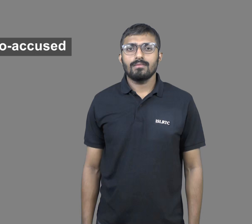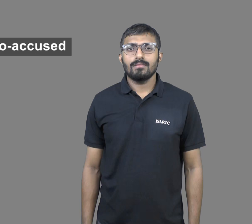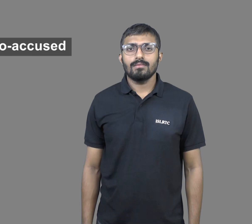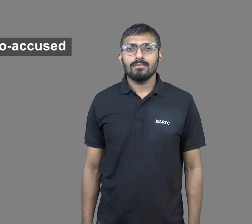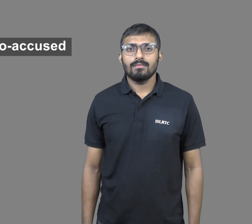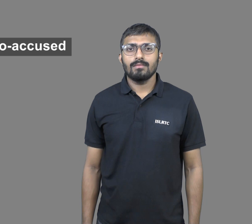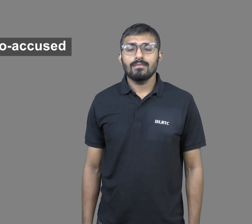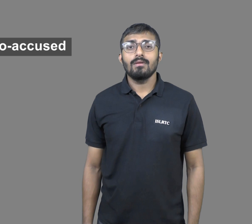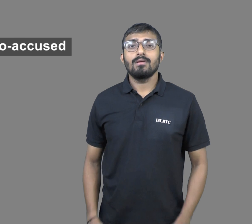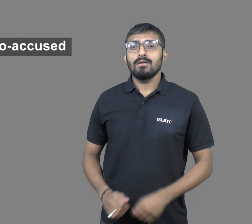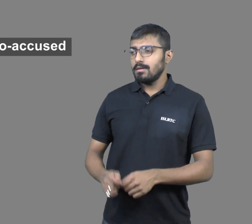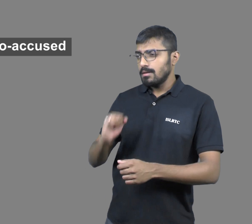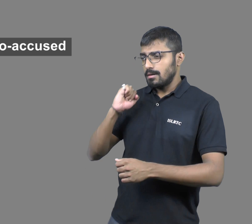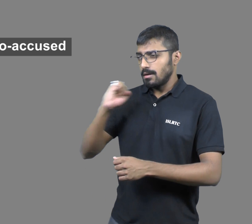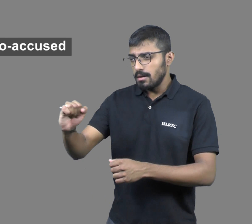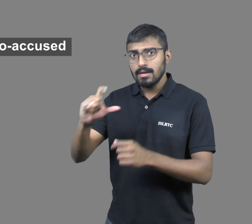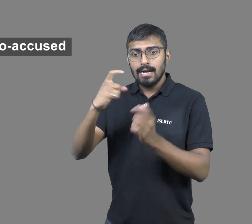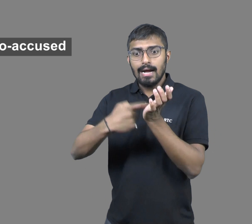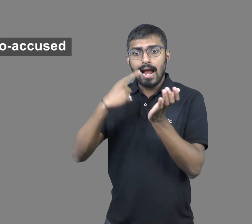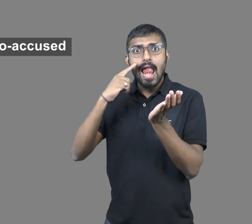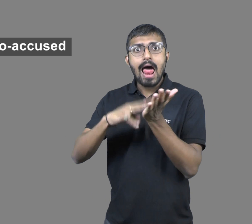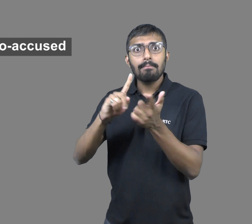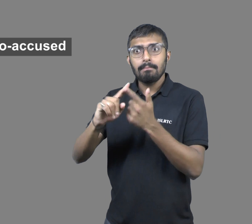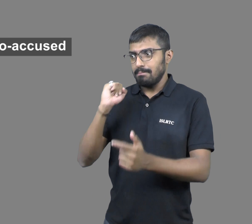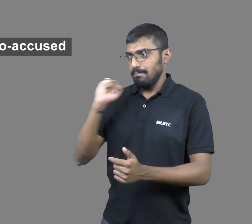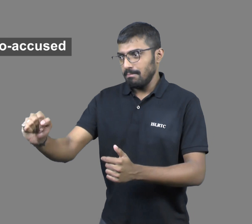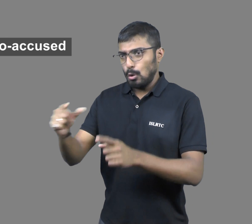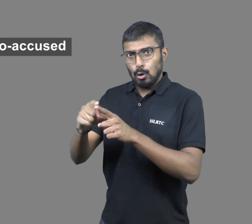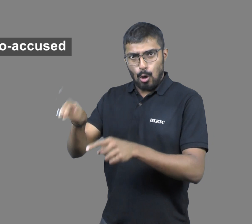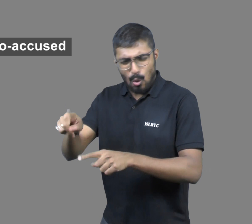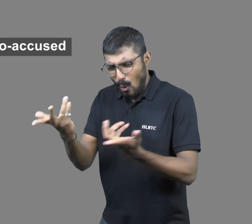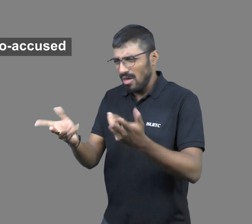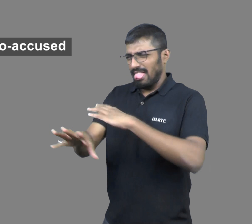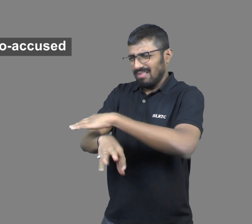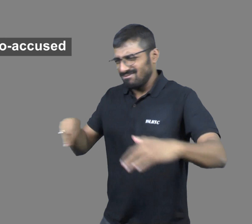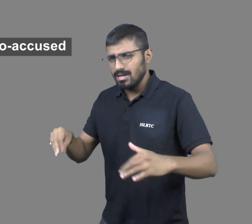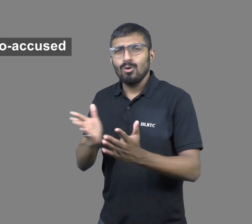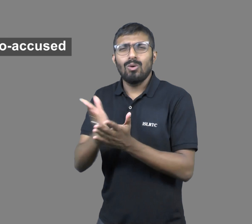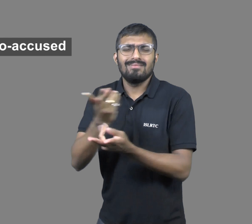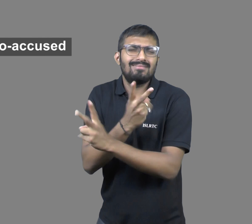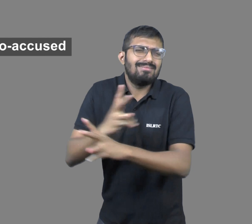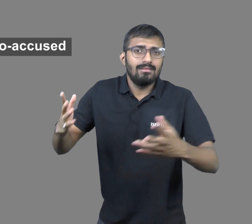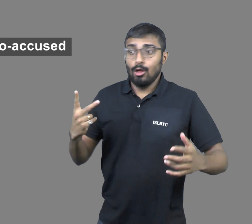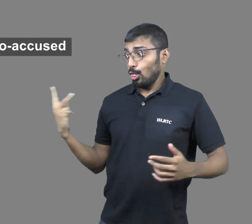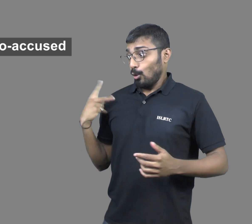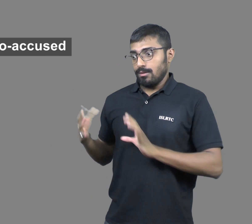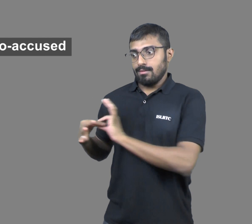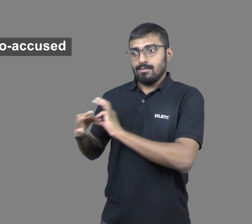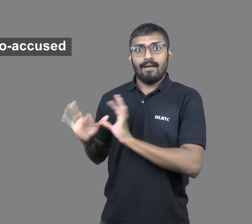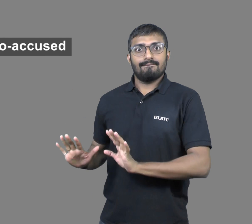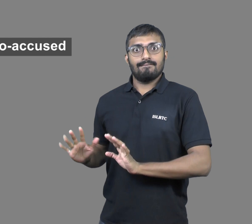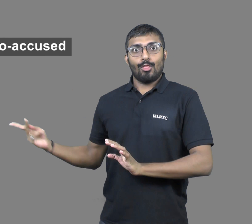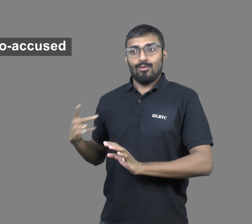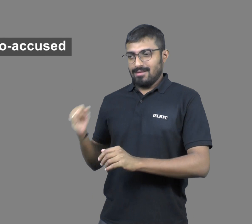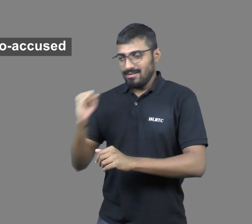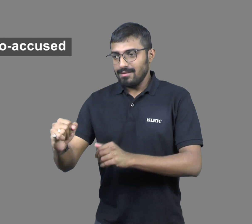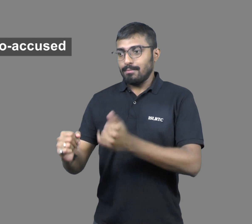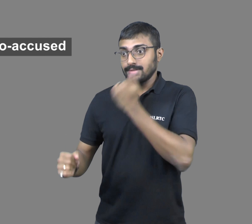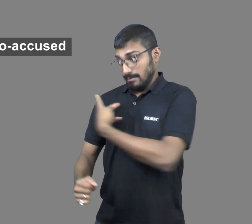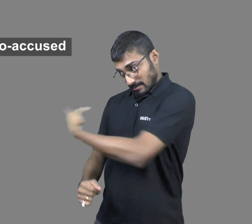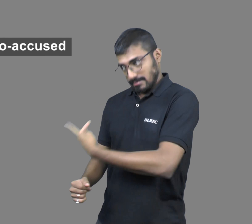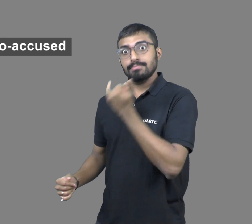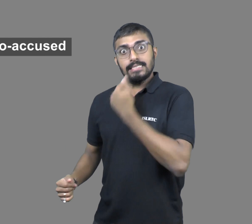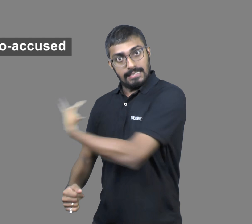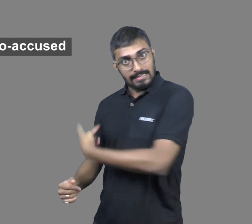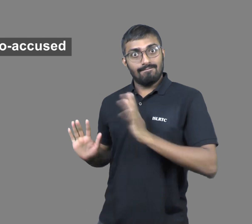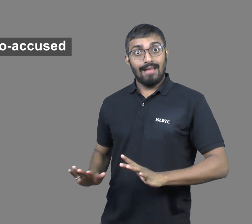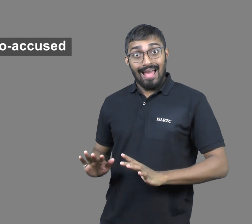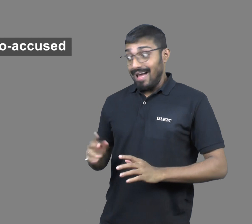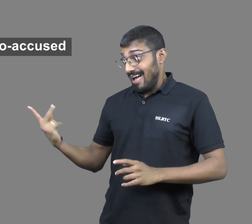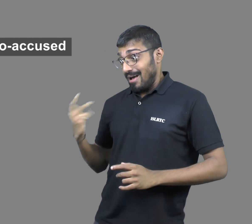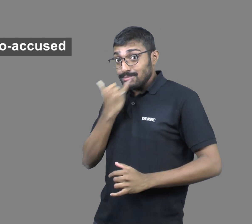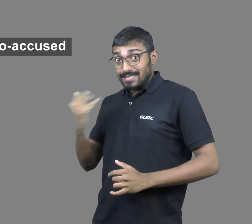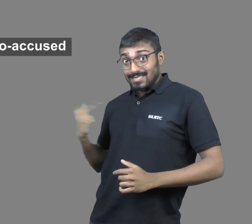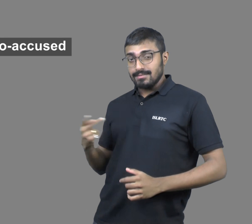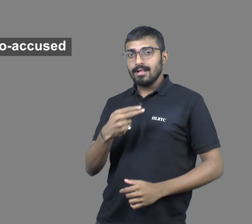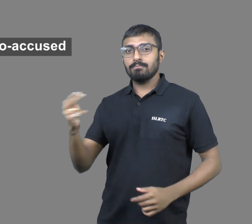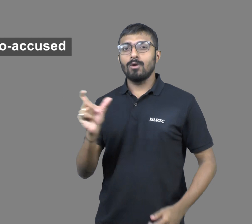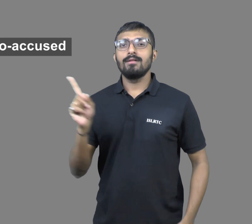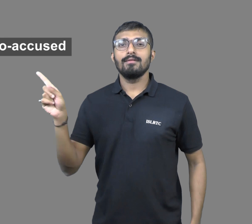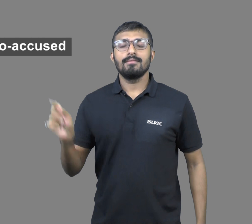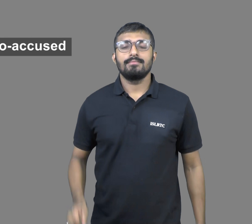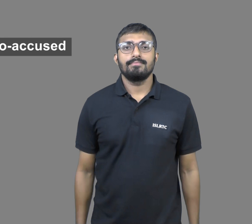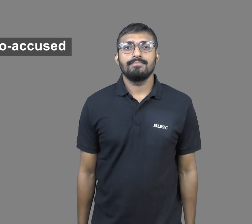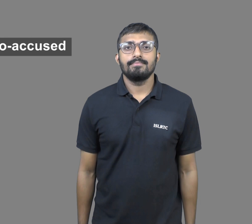Co-accused